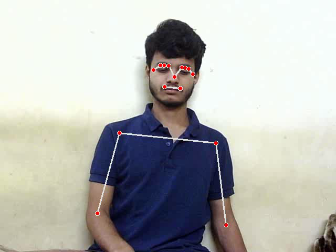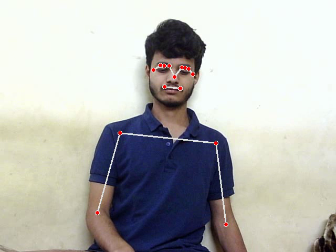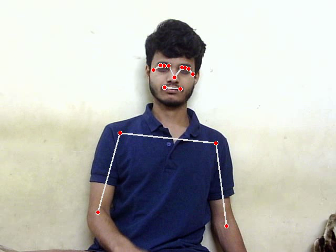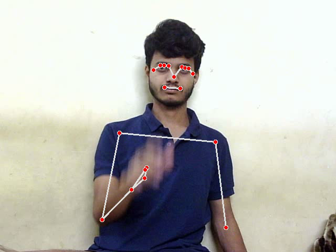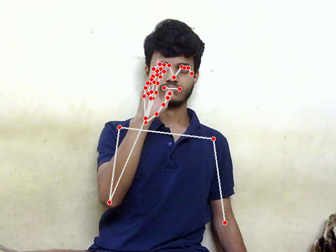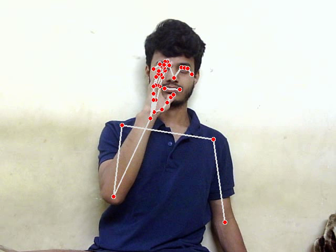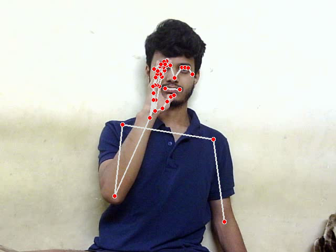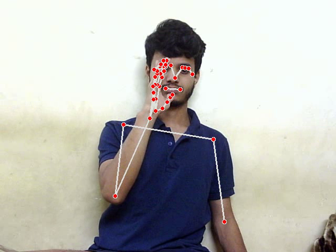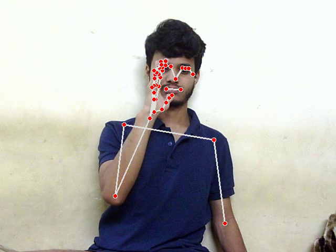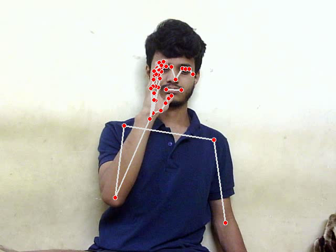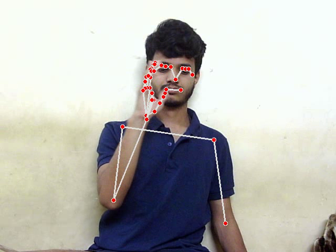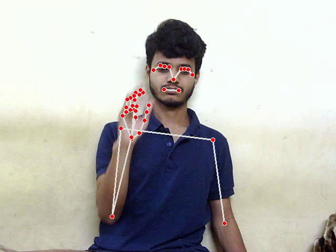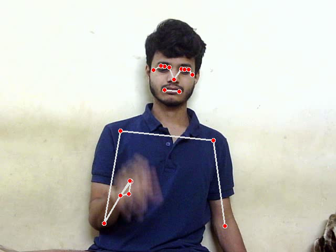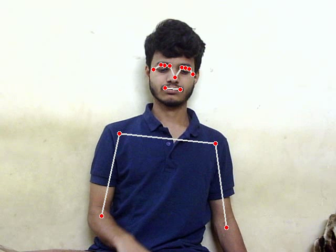mother